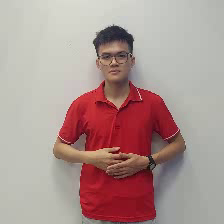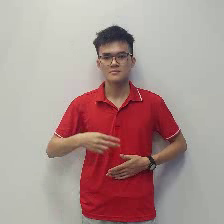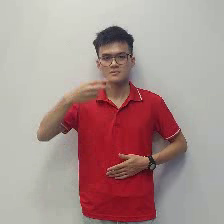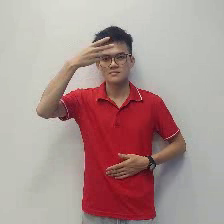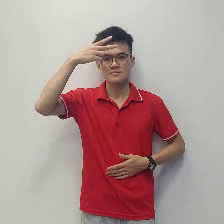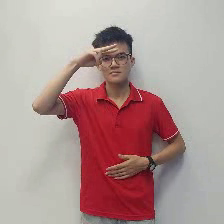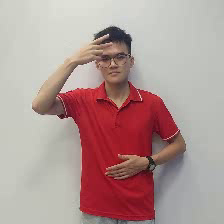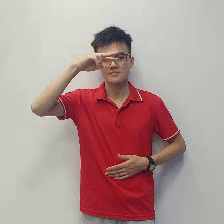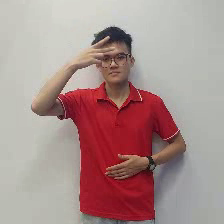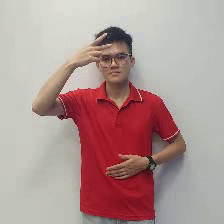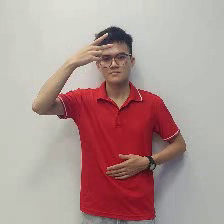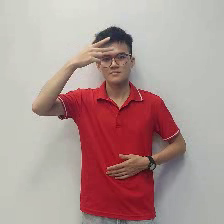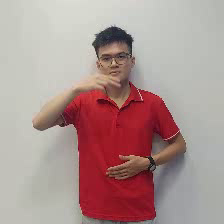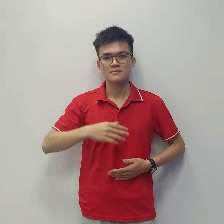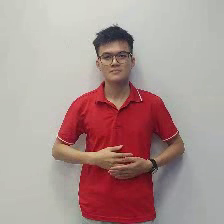Nhầm